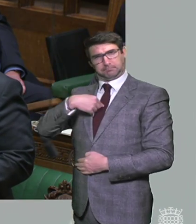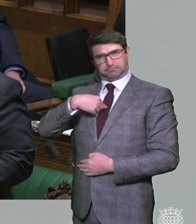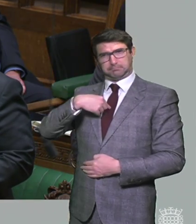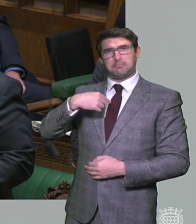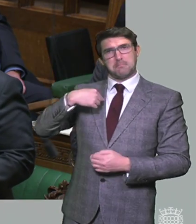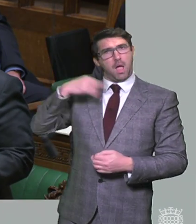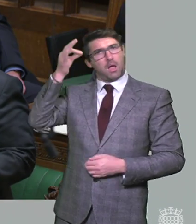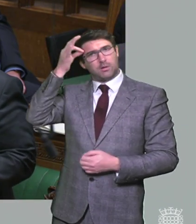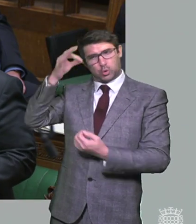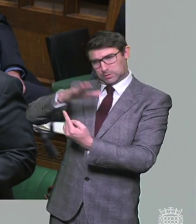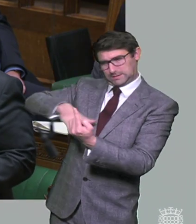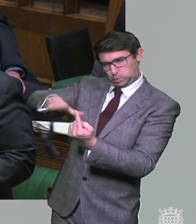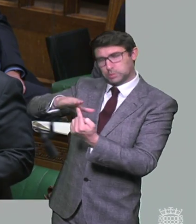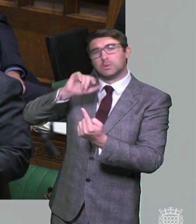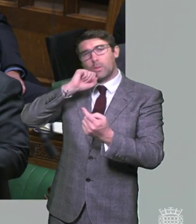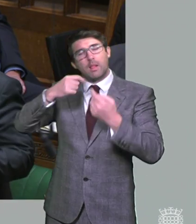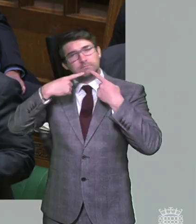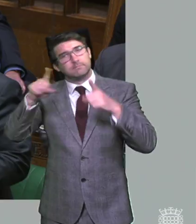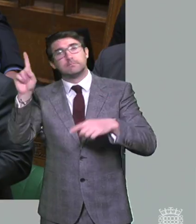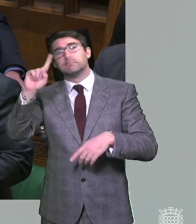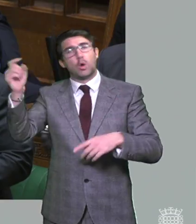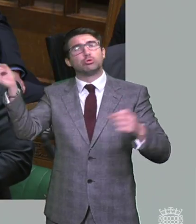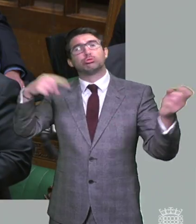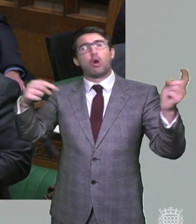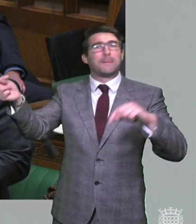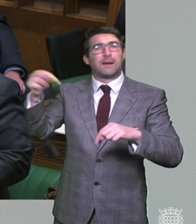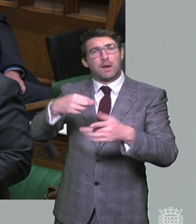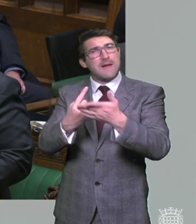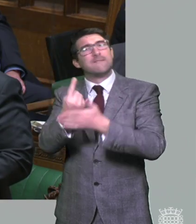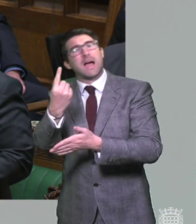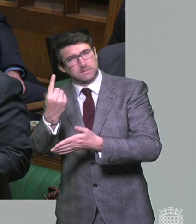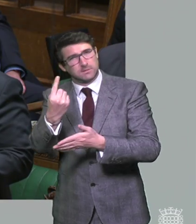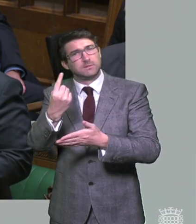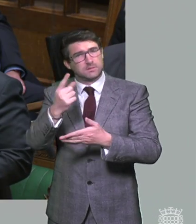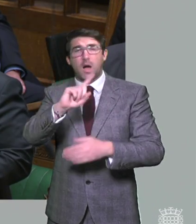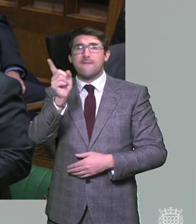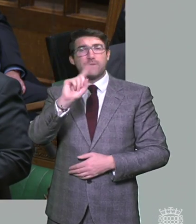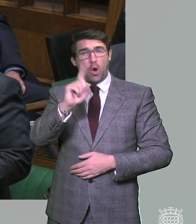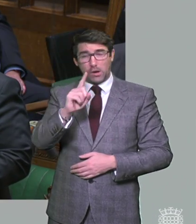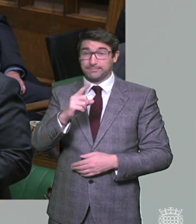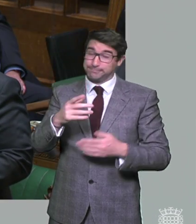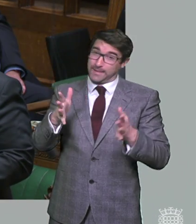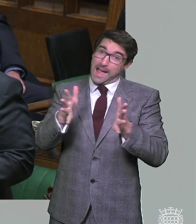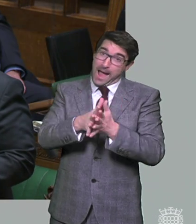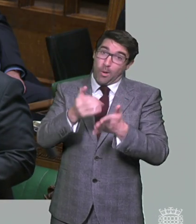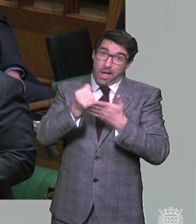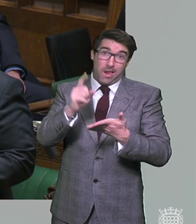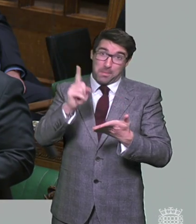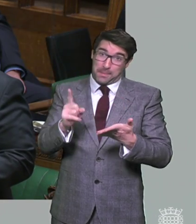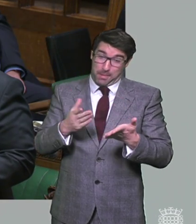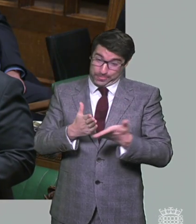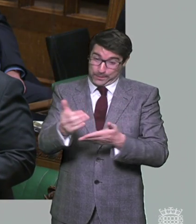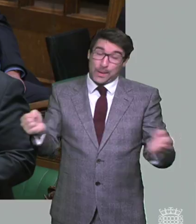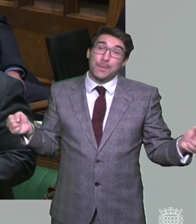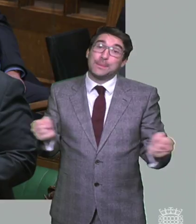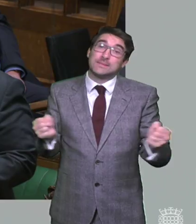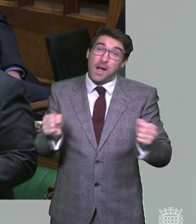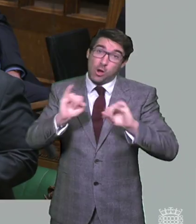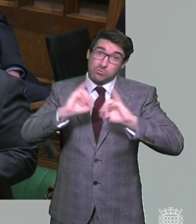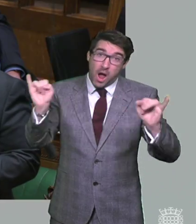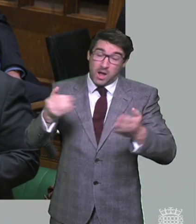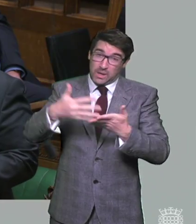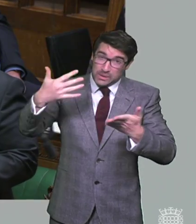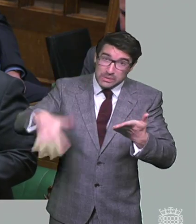This will be a chance for local residents to meet with a range of partners to get advice and guidance on what they can do to survive the current crisis.